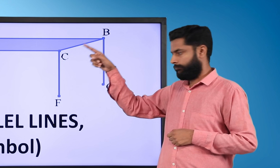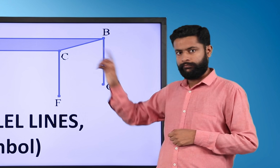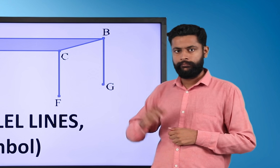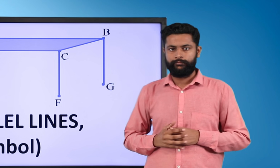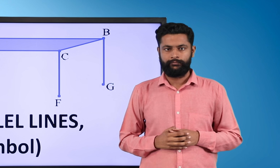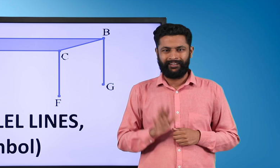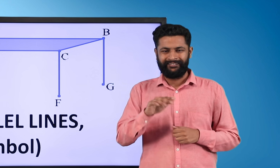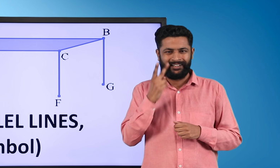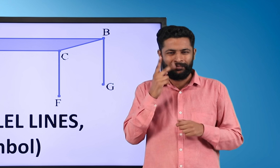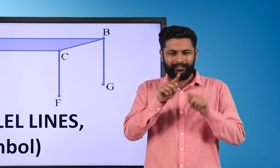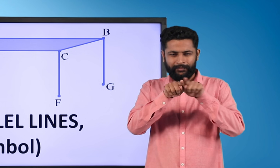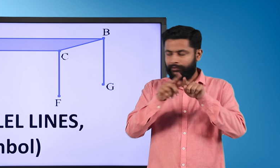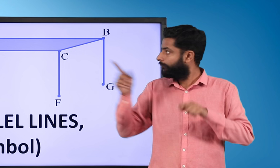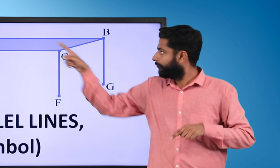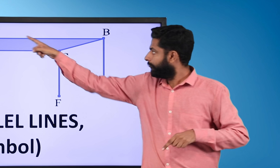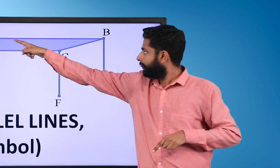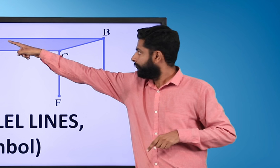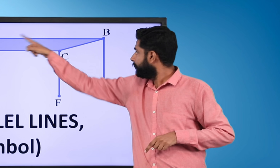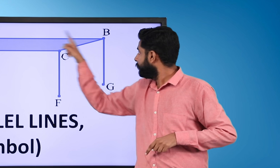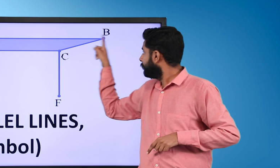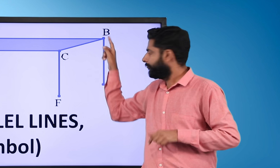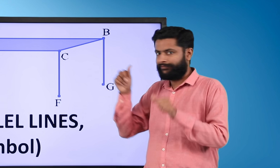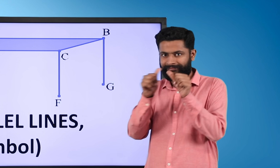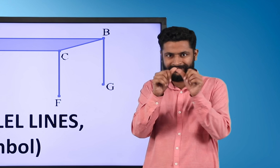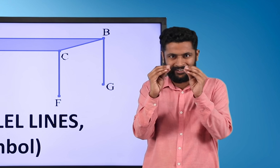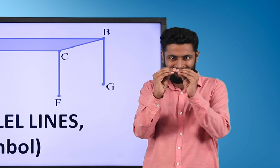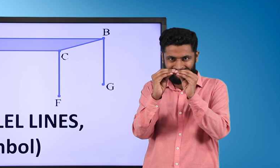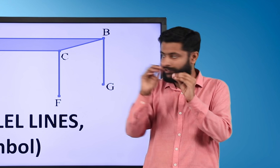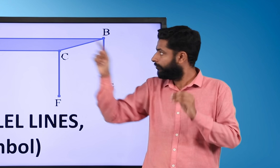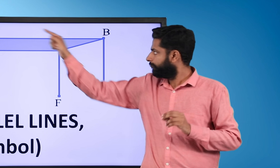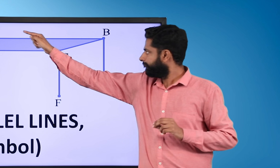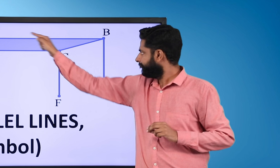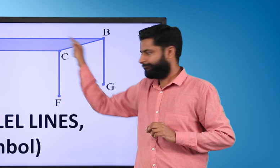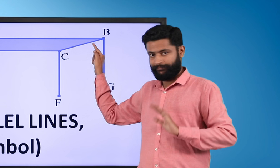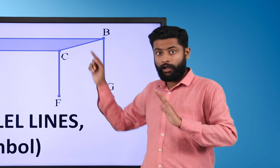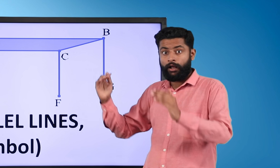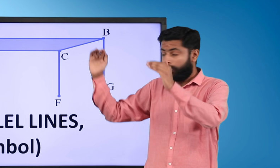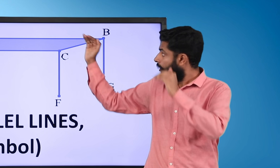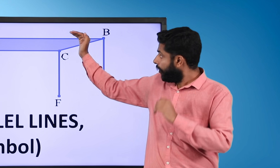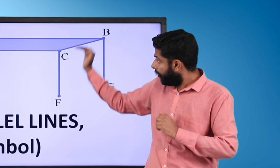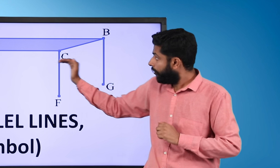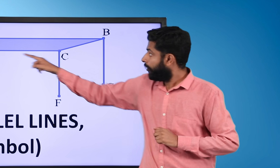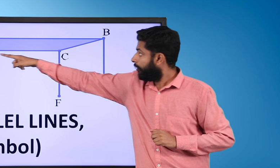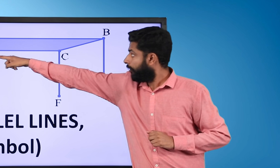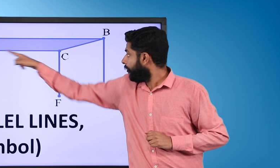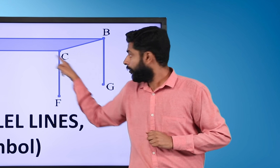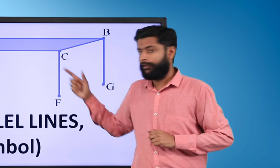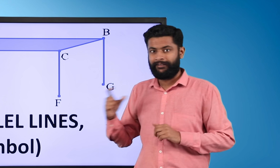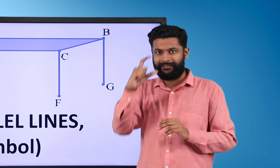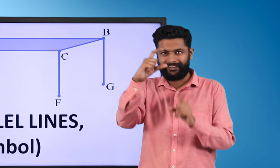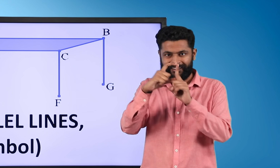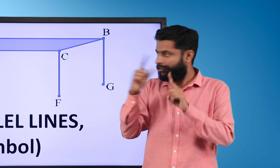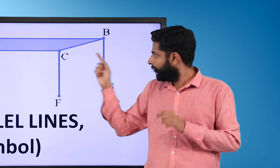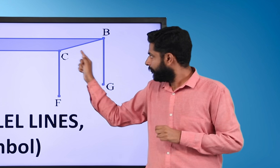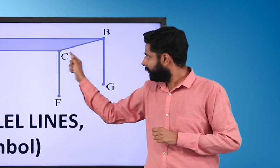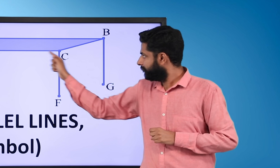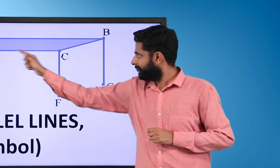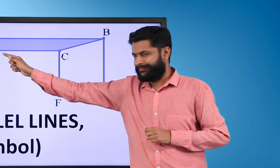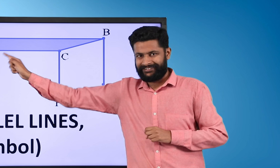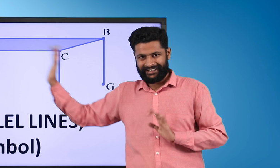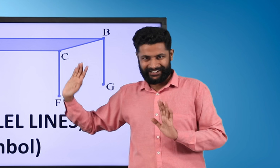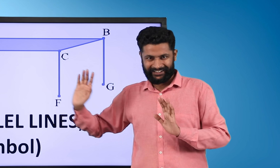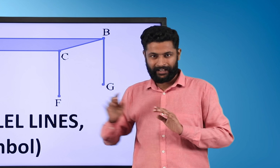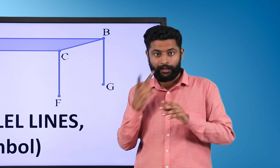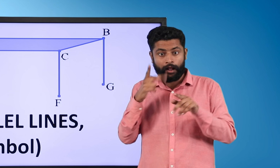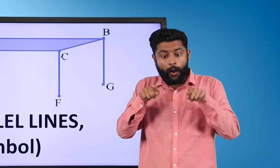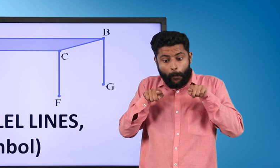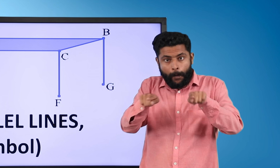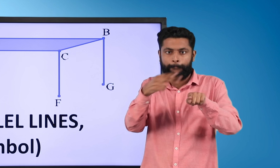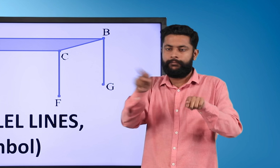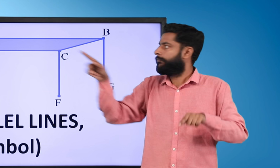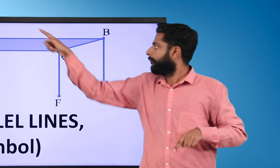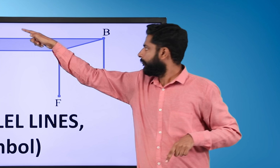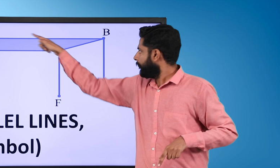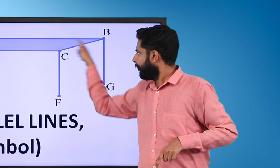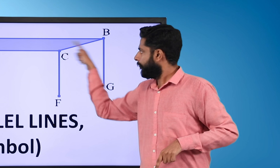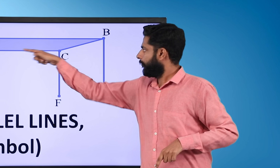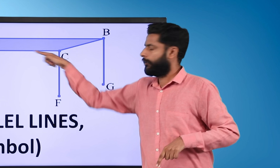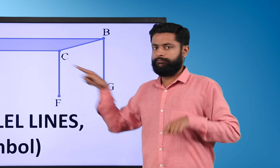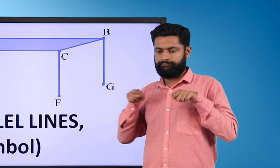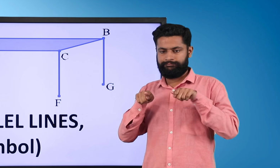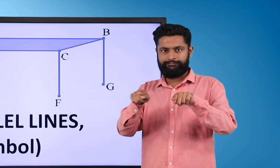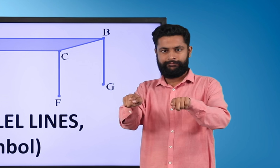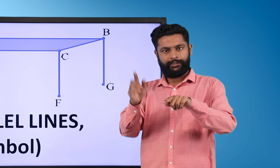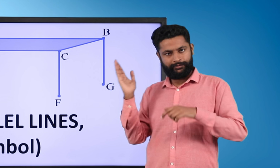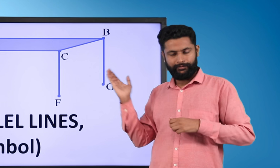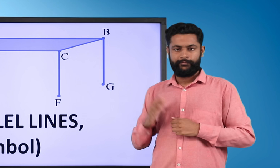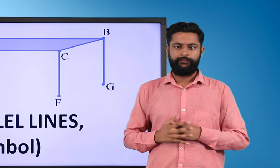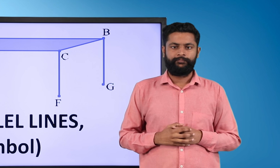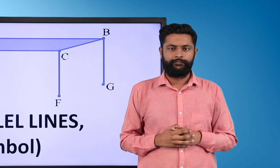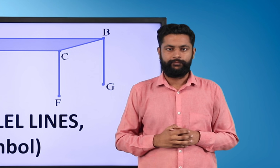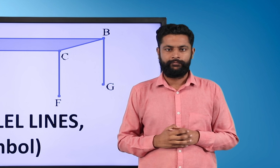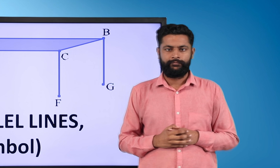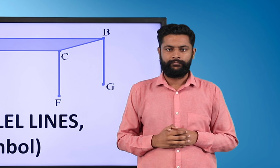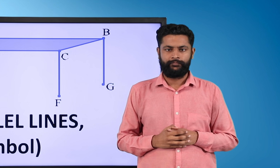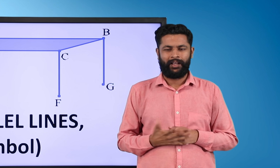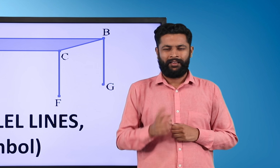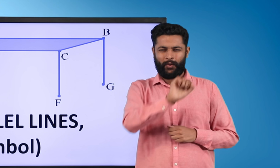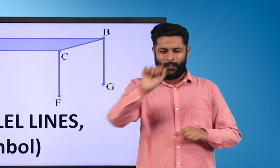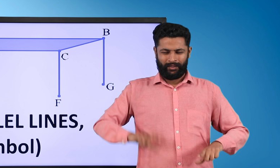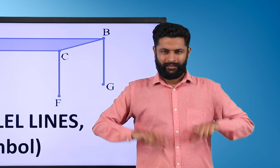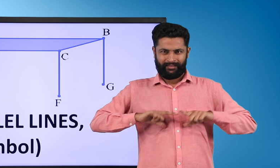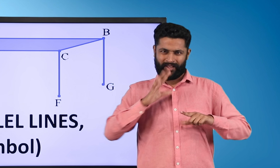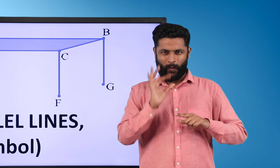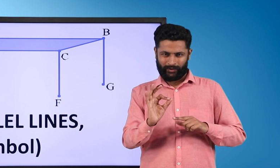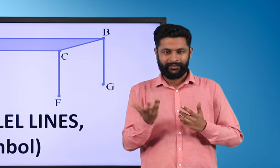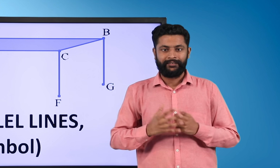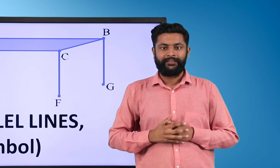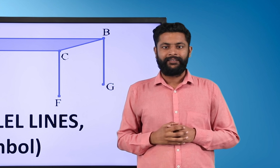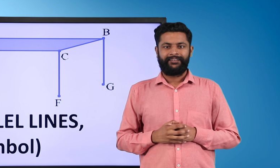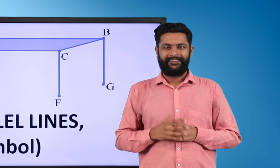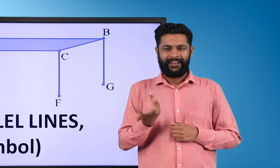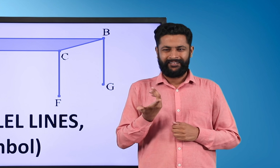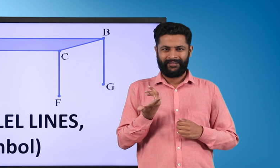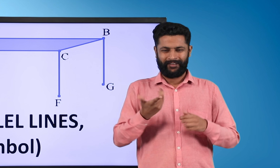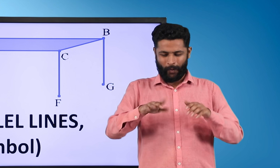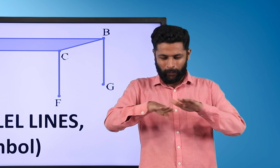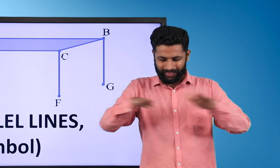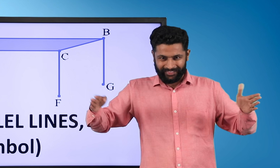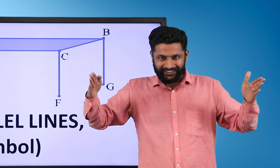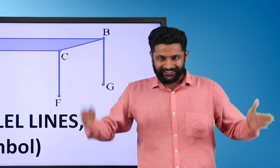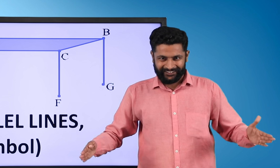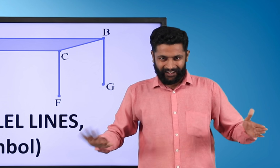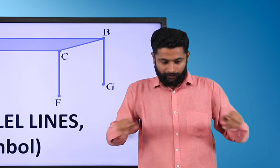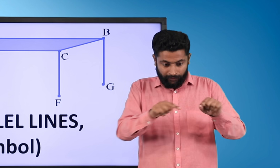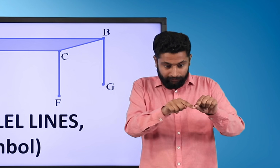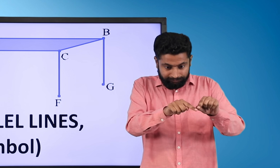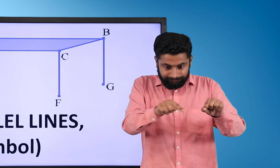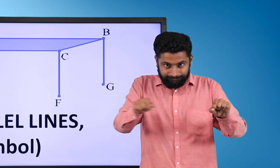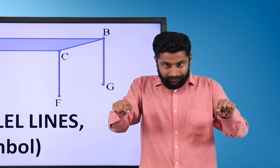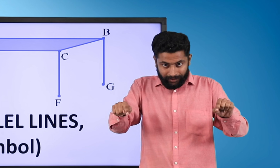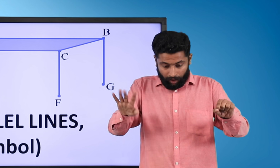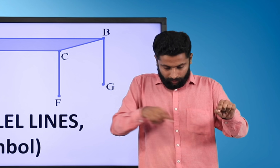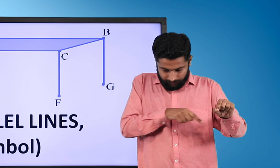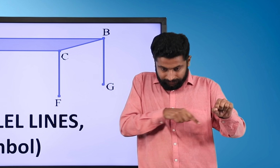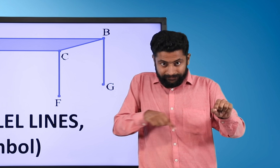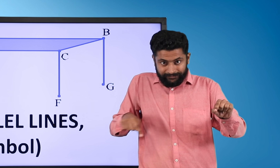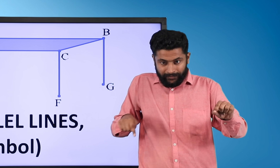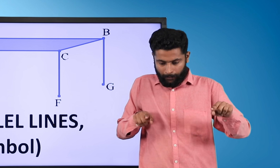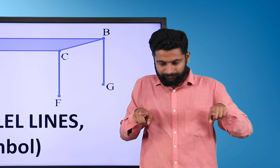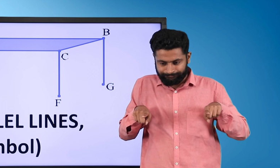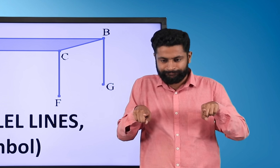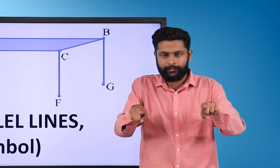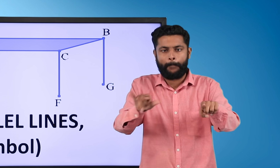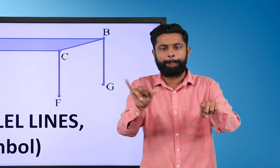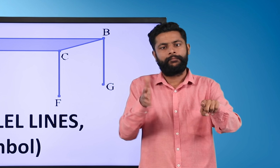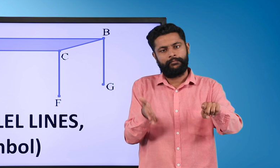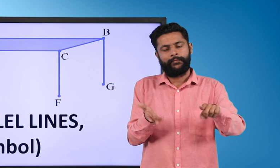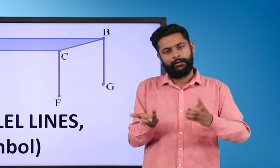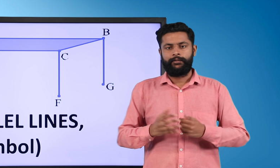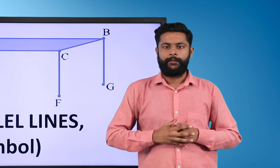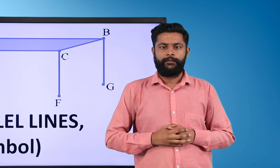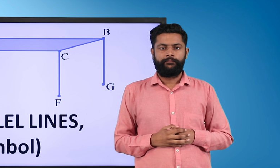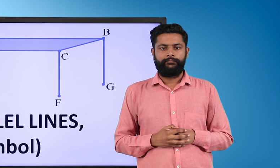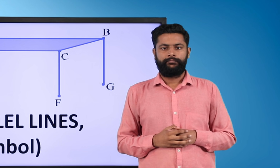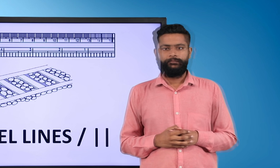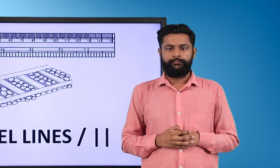For example, in this figure, AB is parallel to CD In our daily lives The two opposite sides of a table are parallel lines